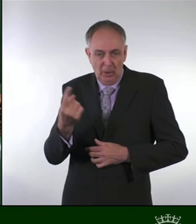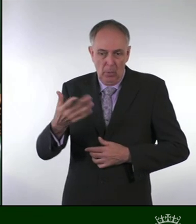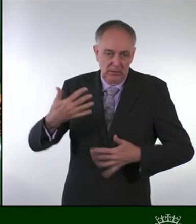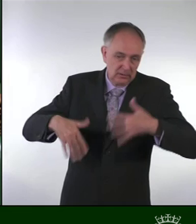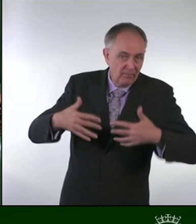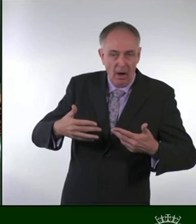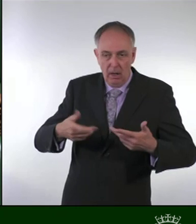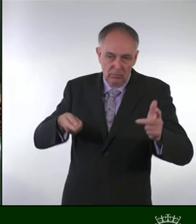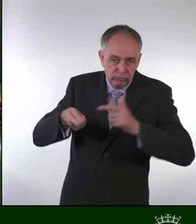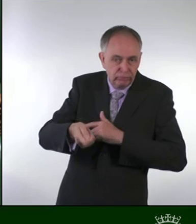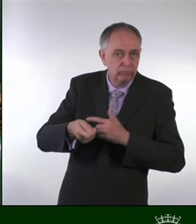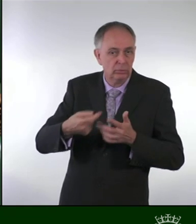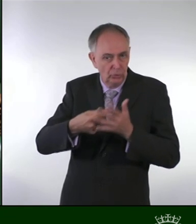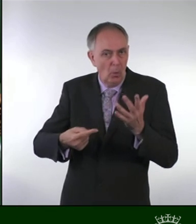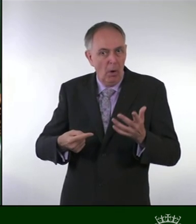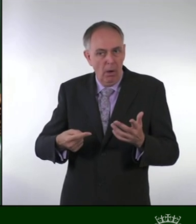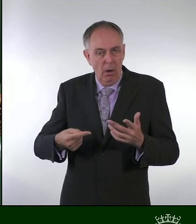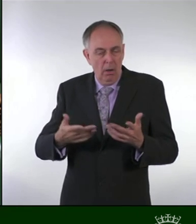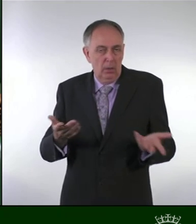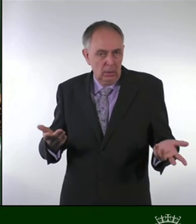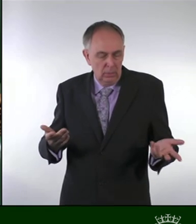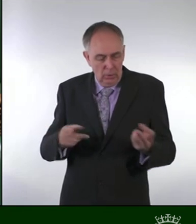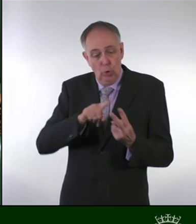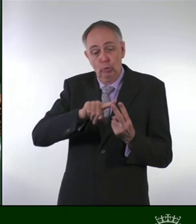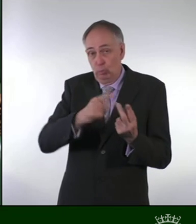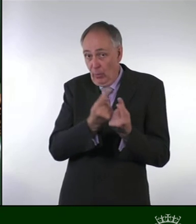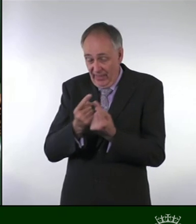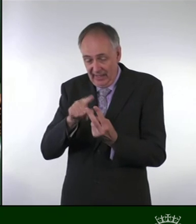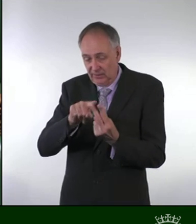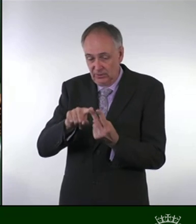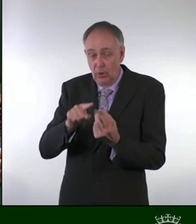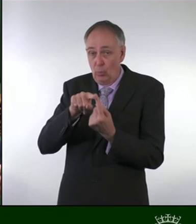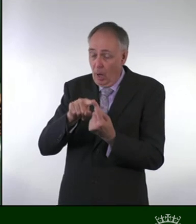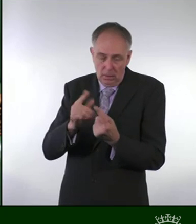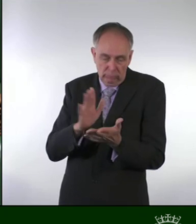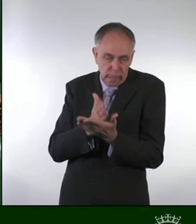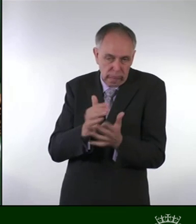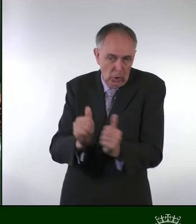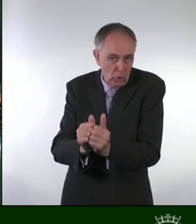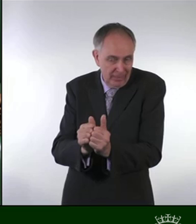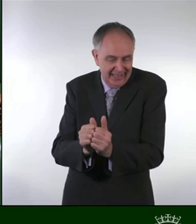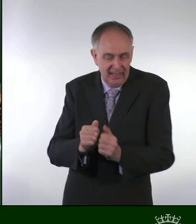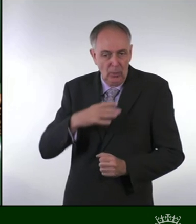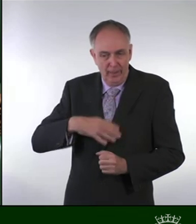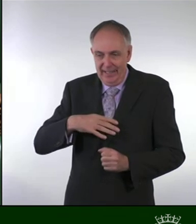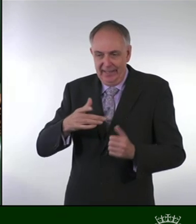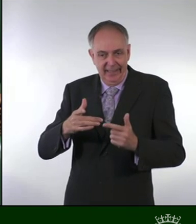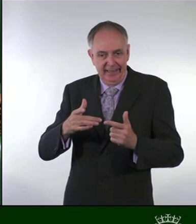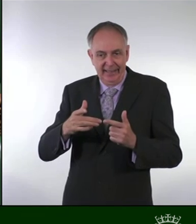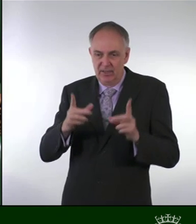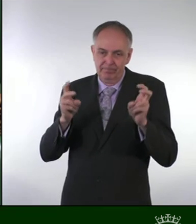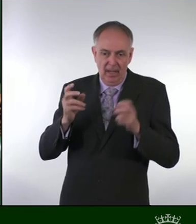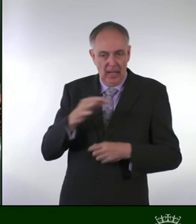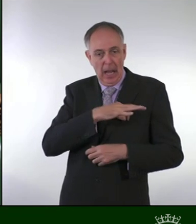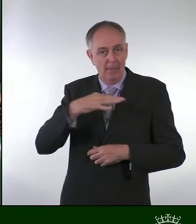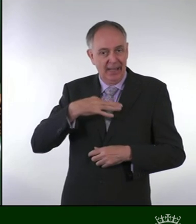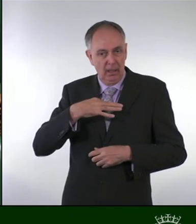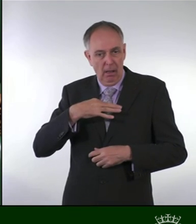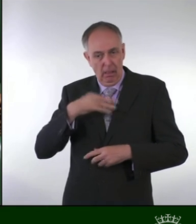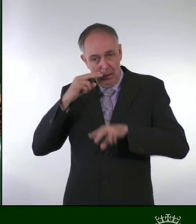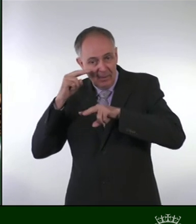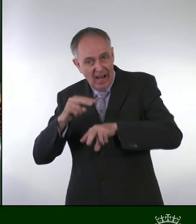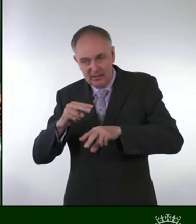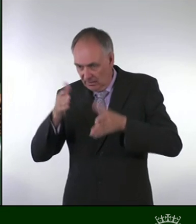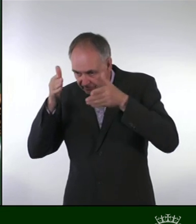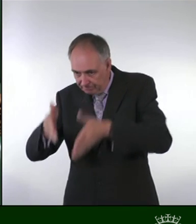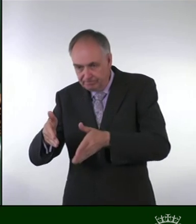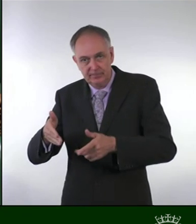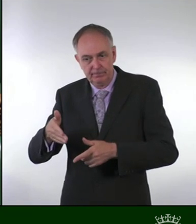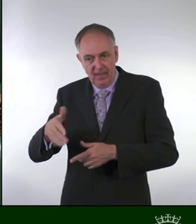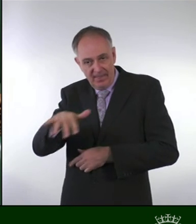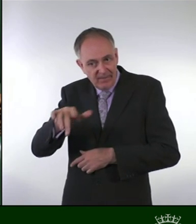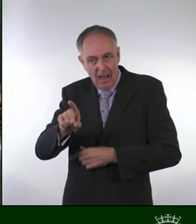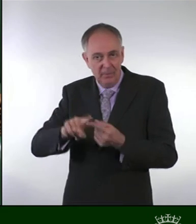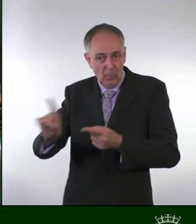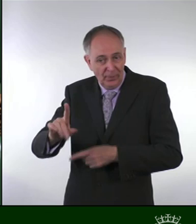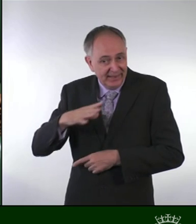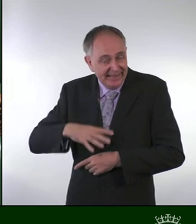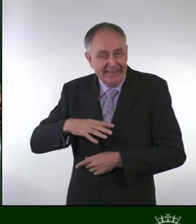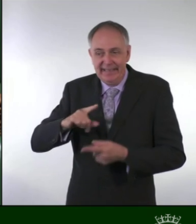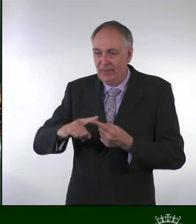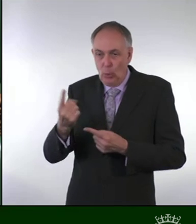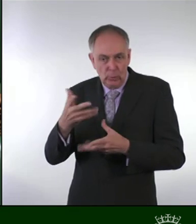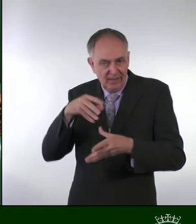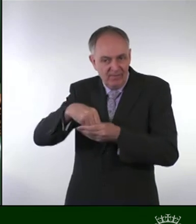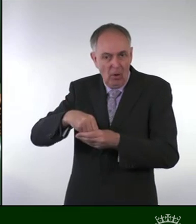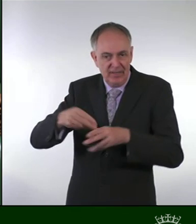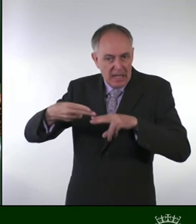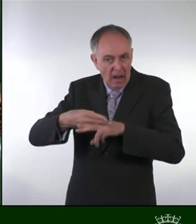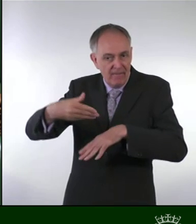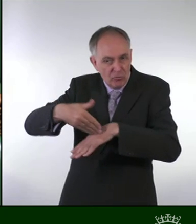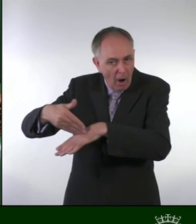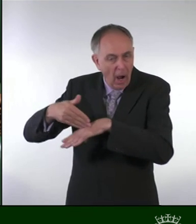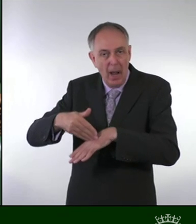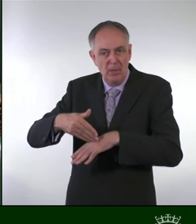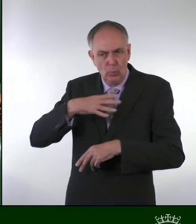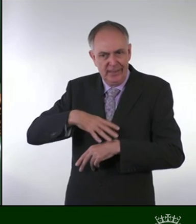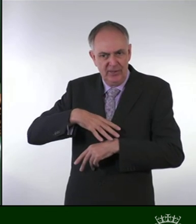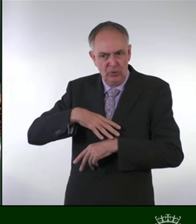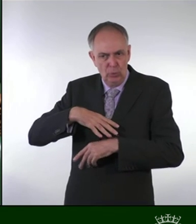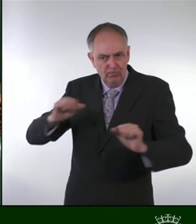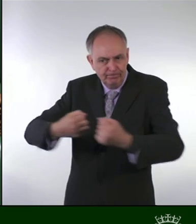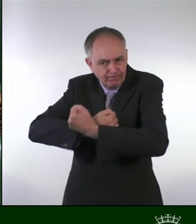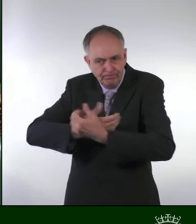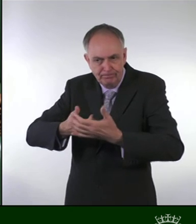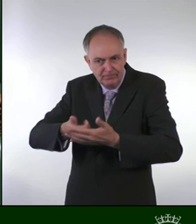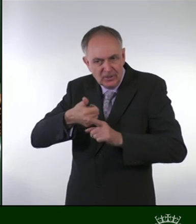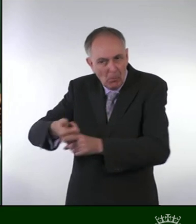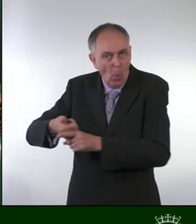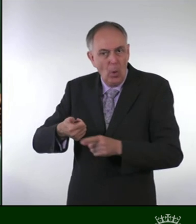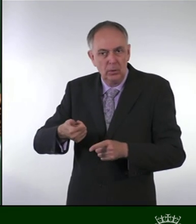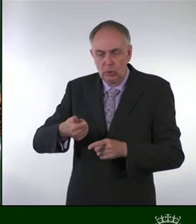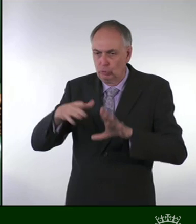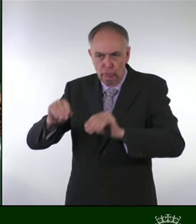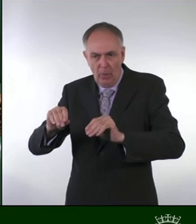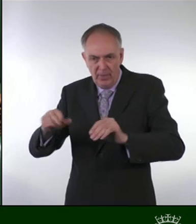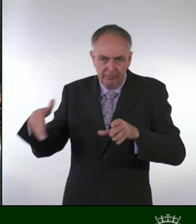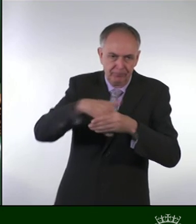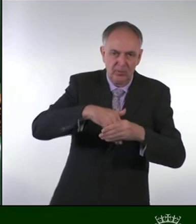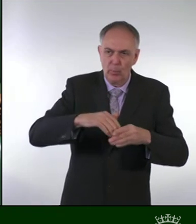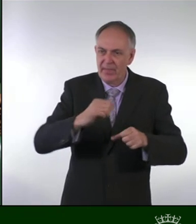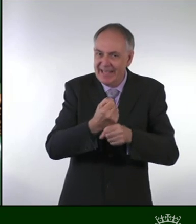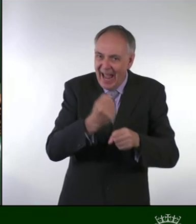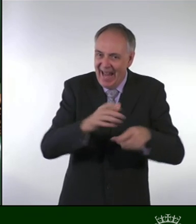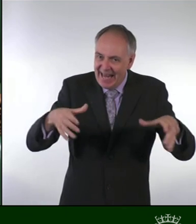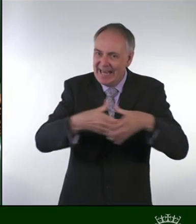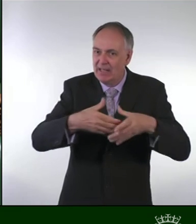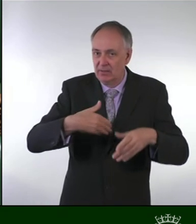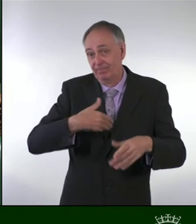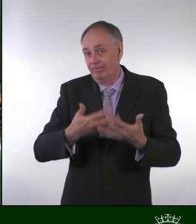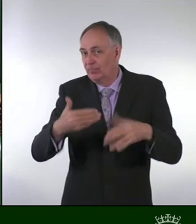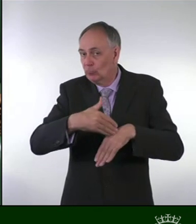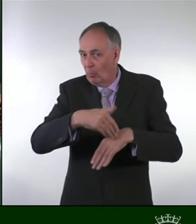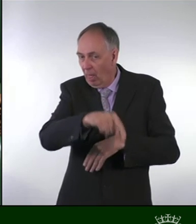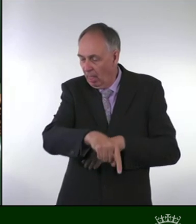I think that there are two things we have to do. First, I entirely agree with her that we need a cross-departmental medical approach focused on the needs of the families with the kids who particularly get involved in knife crime, and we need to put our arms around them and stop them being diverted into the gangs that are so often the root cause of the problem.